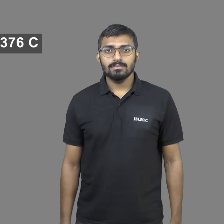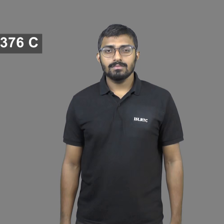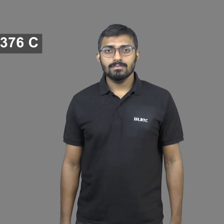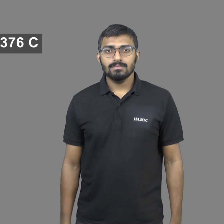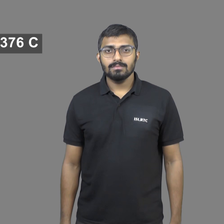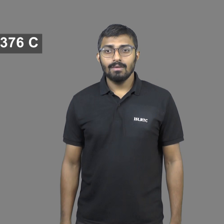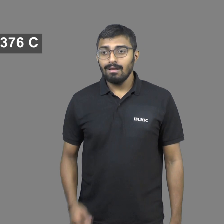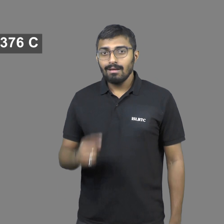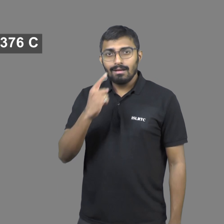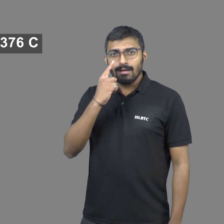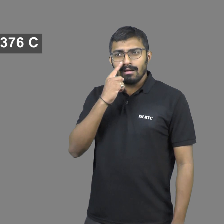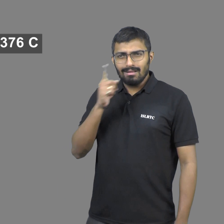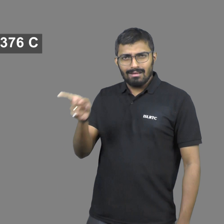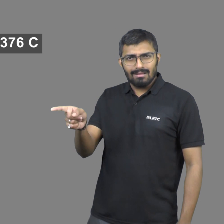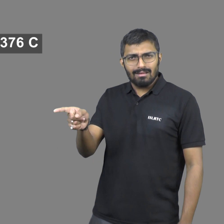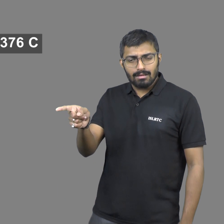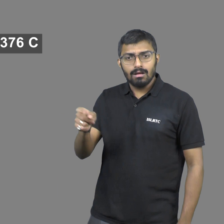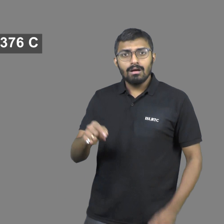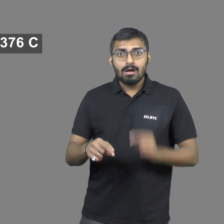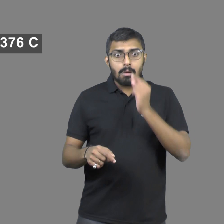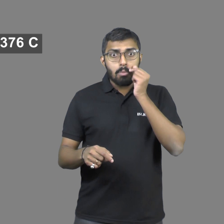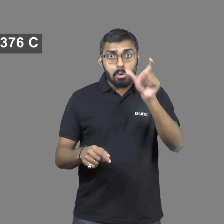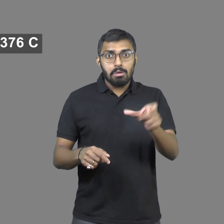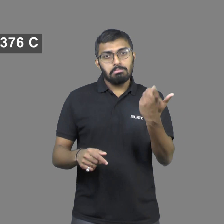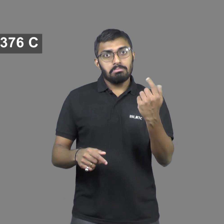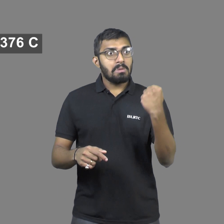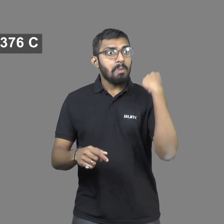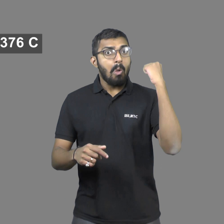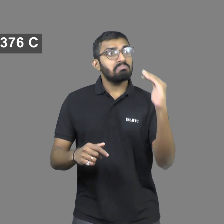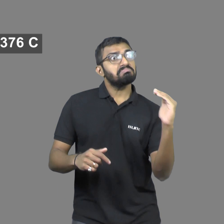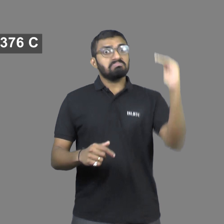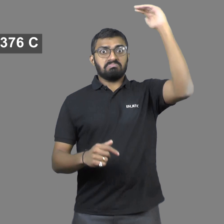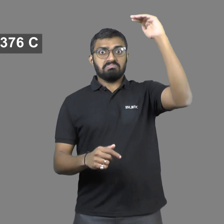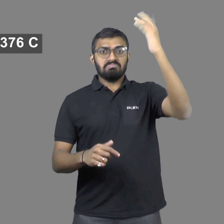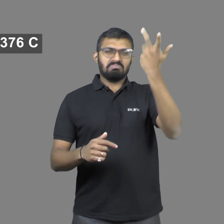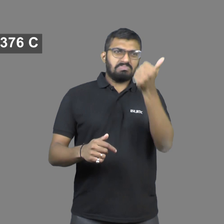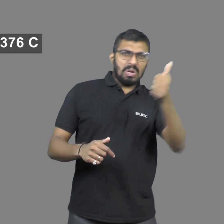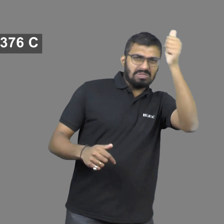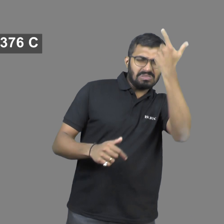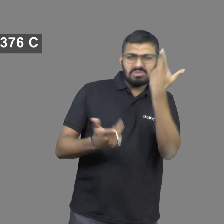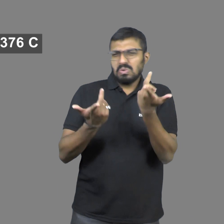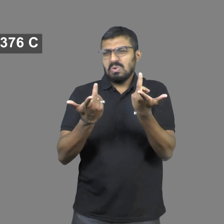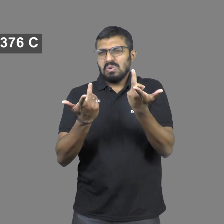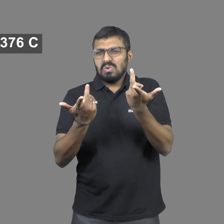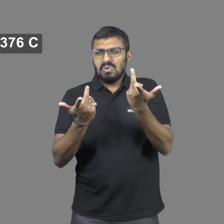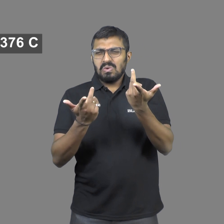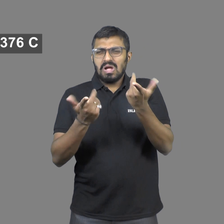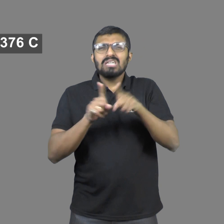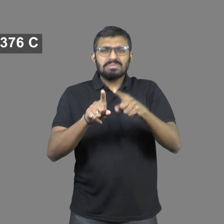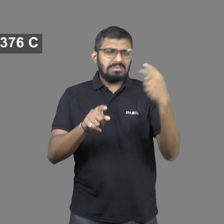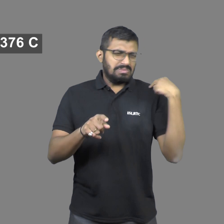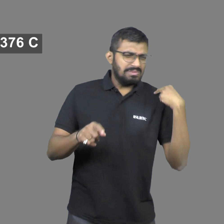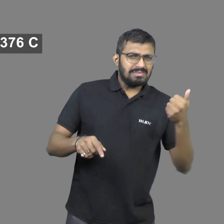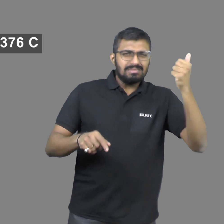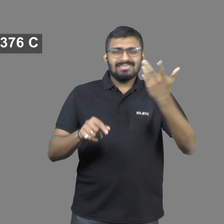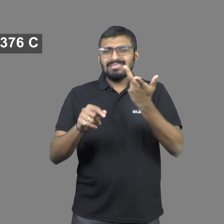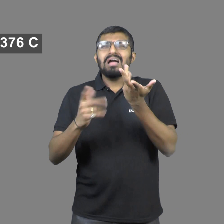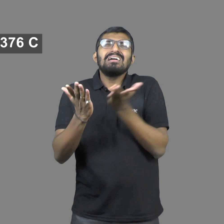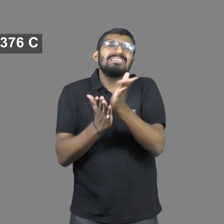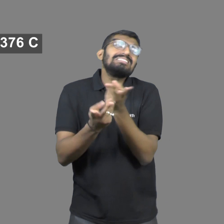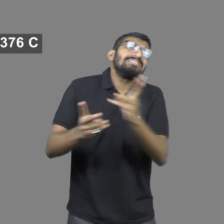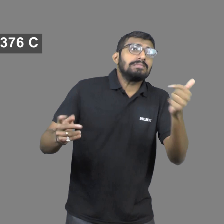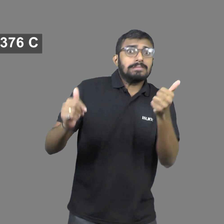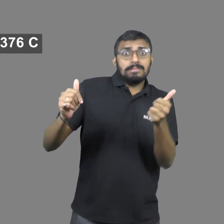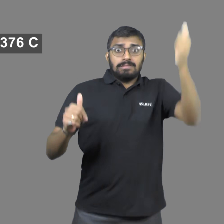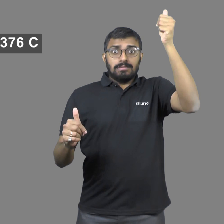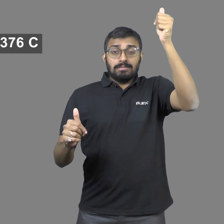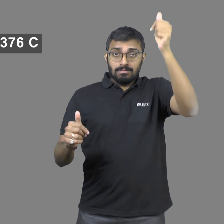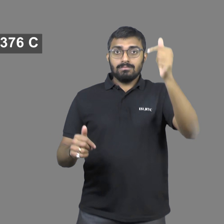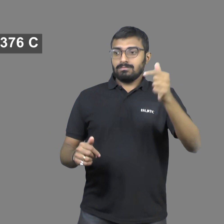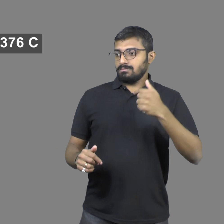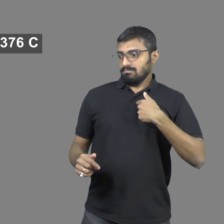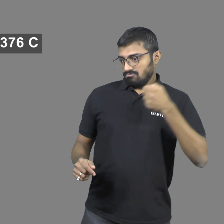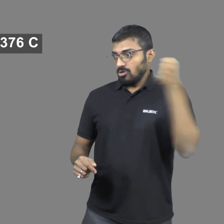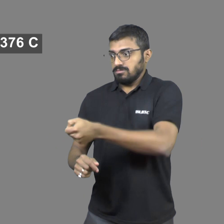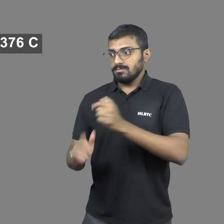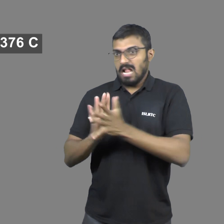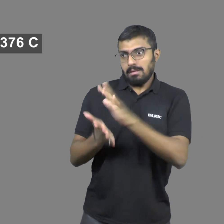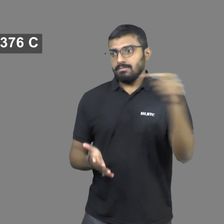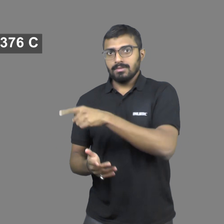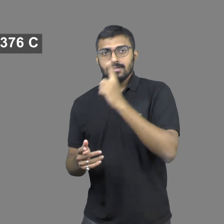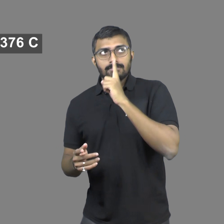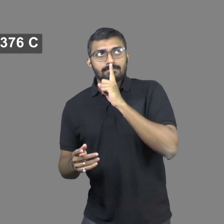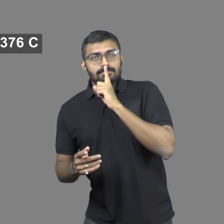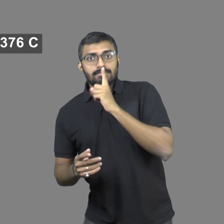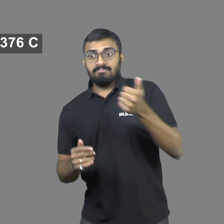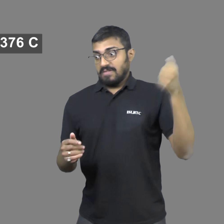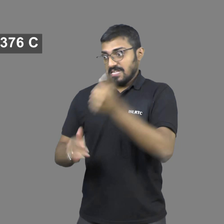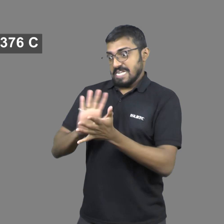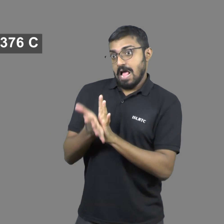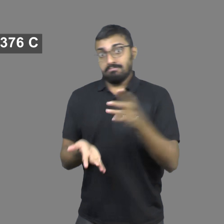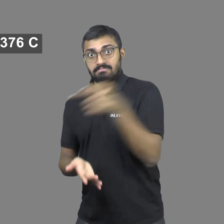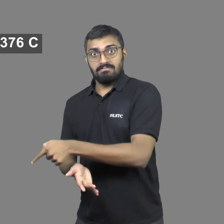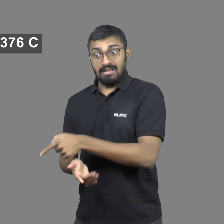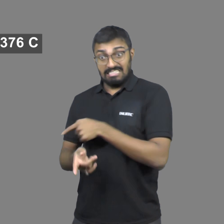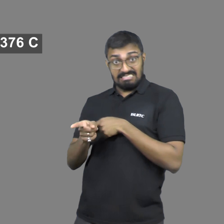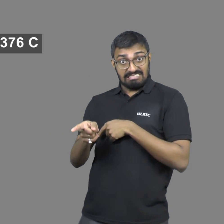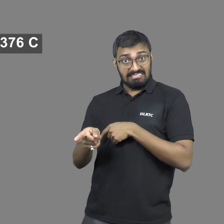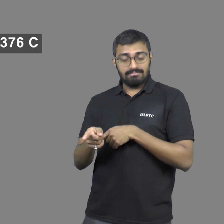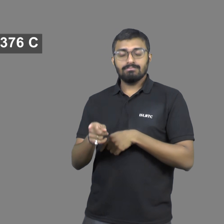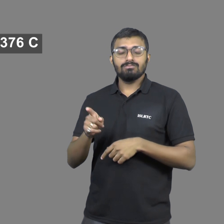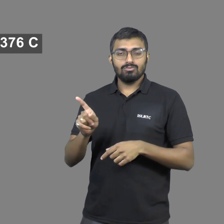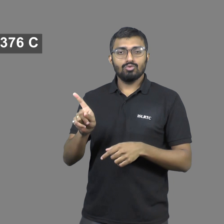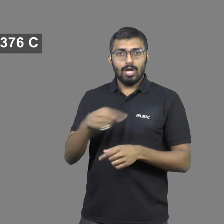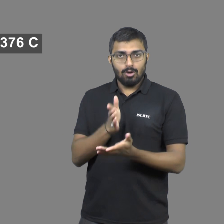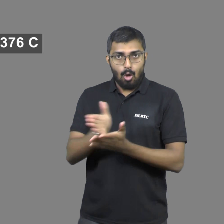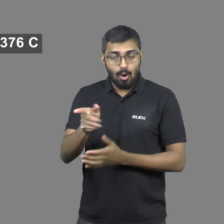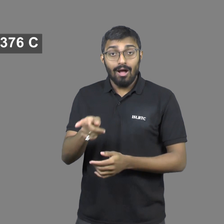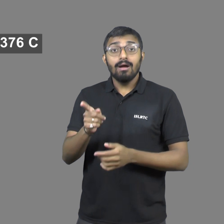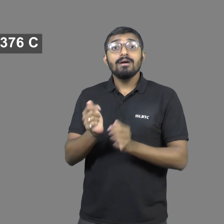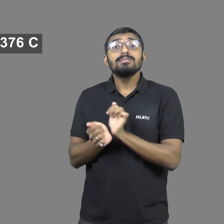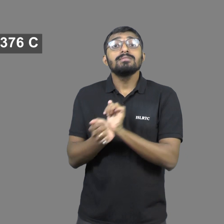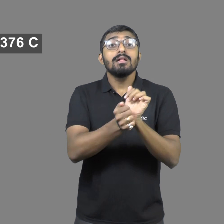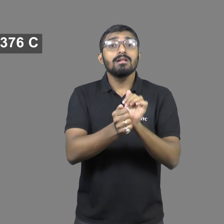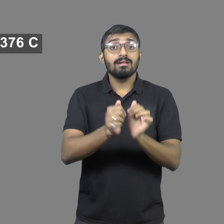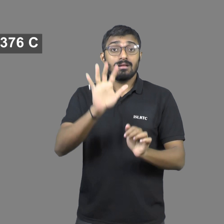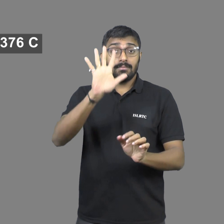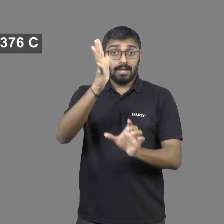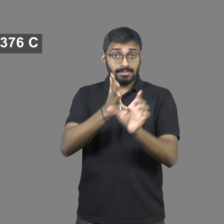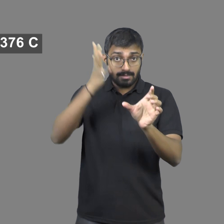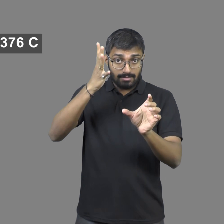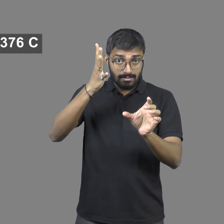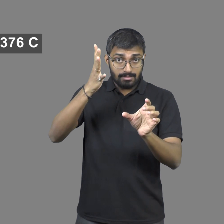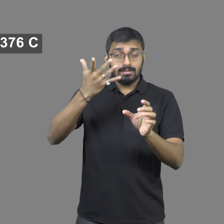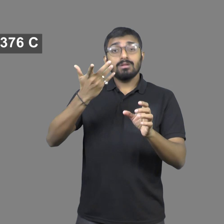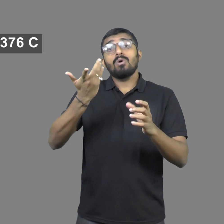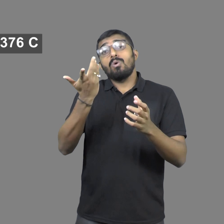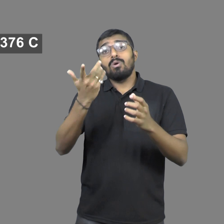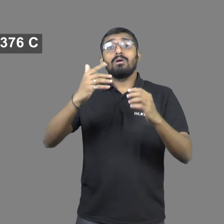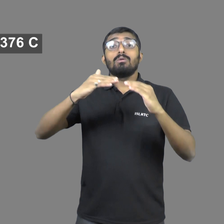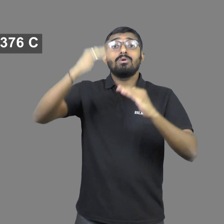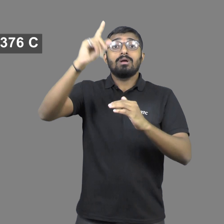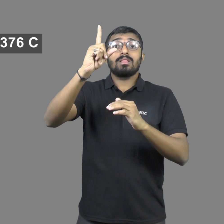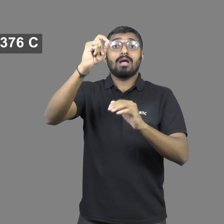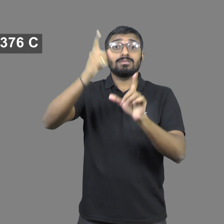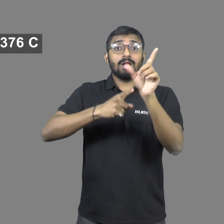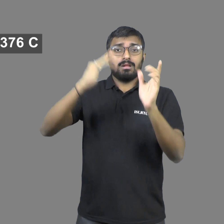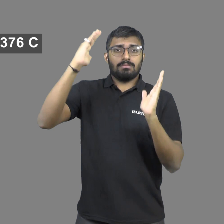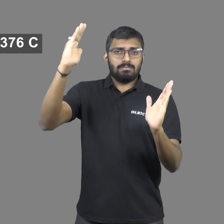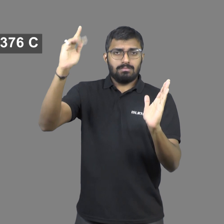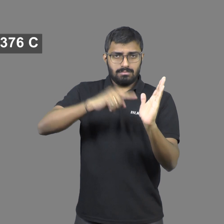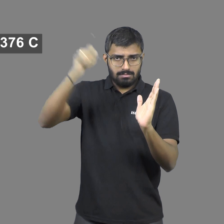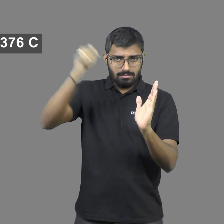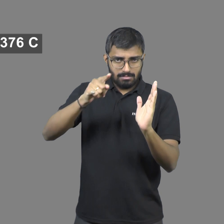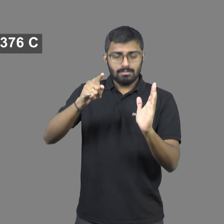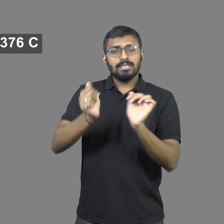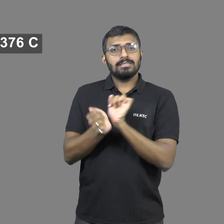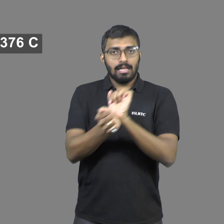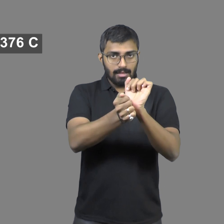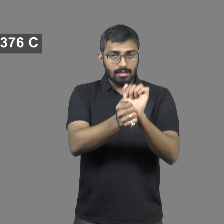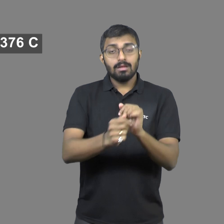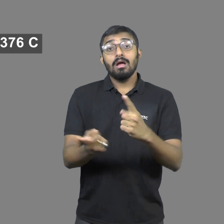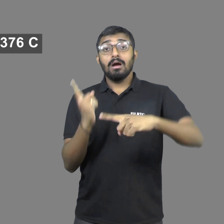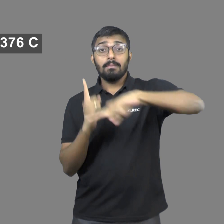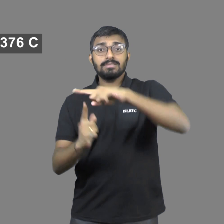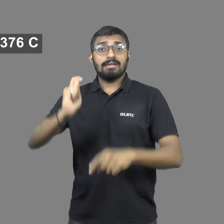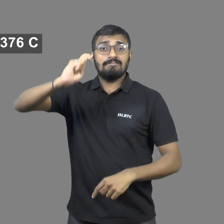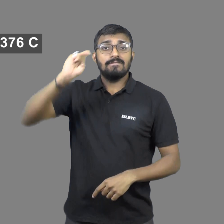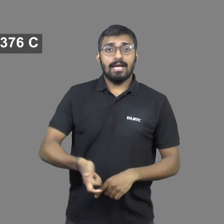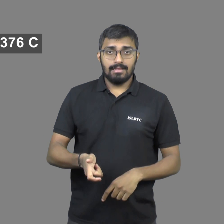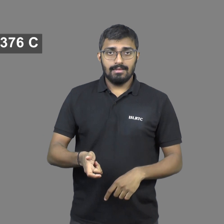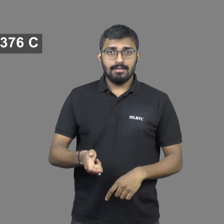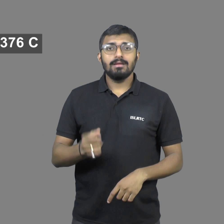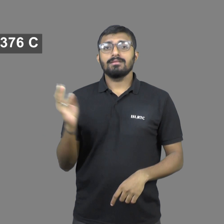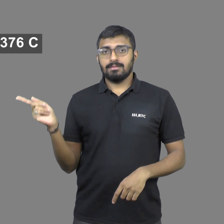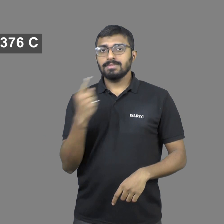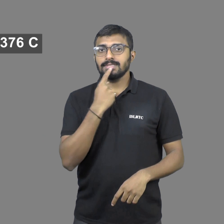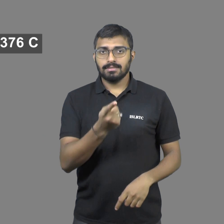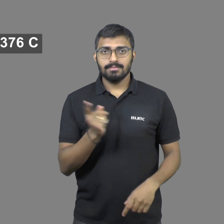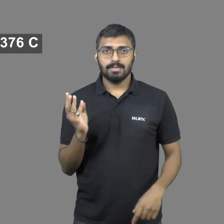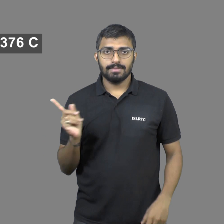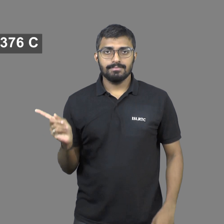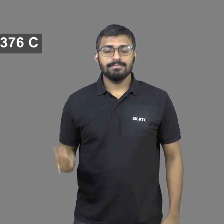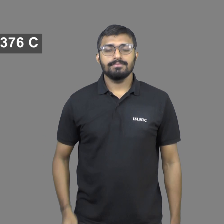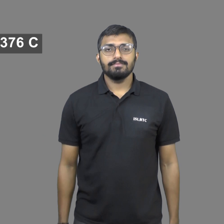Section 376 C